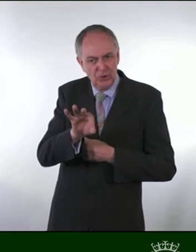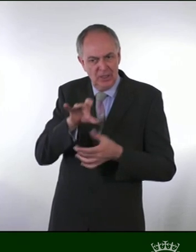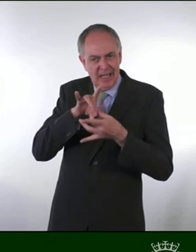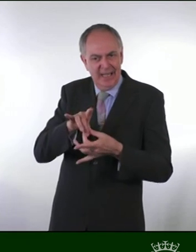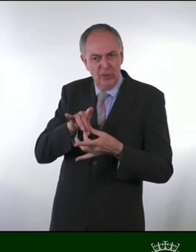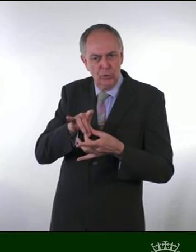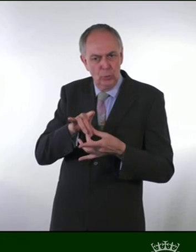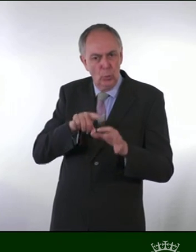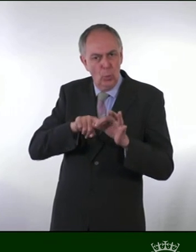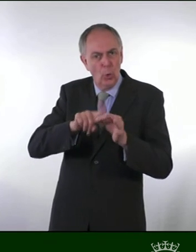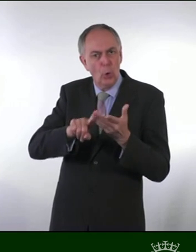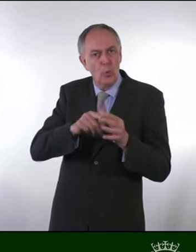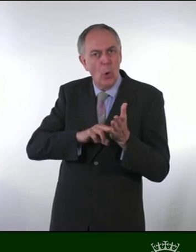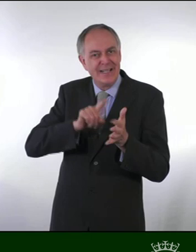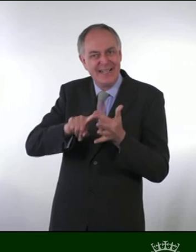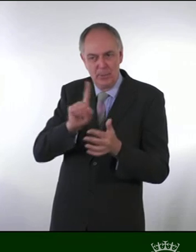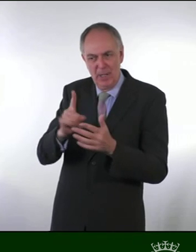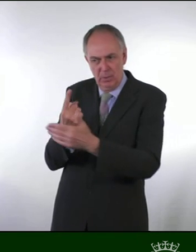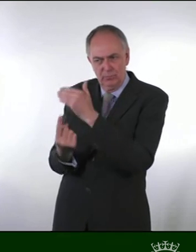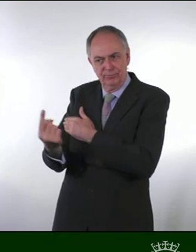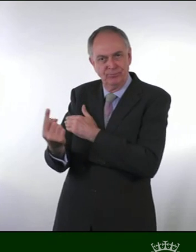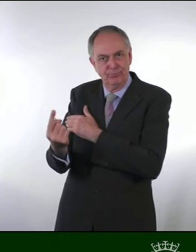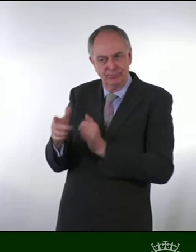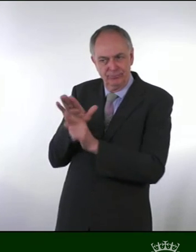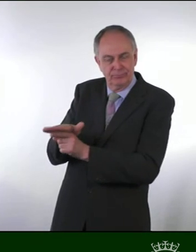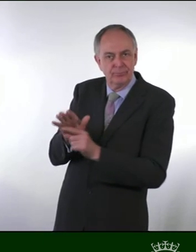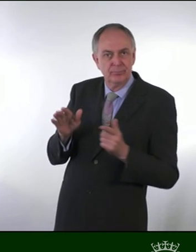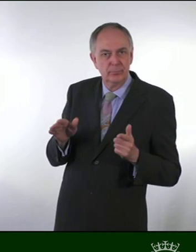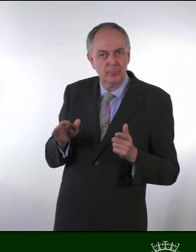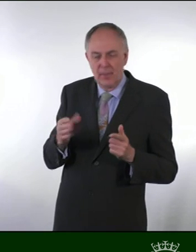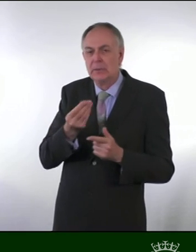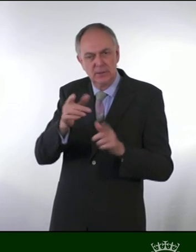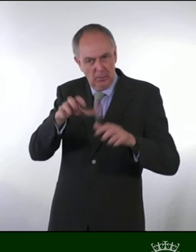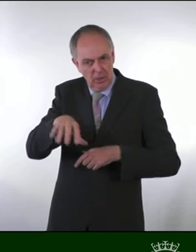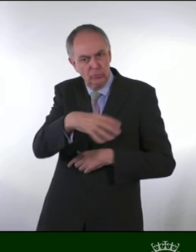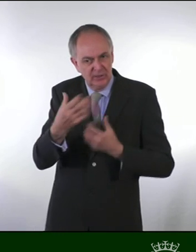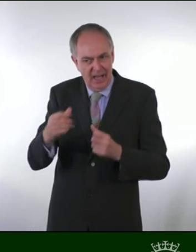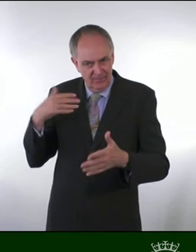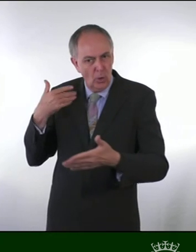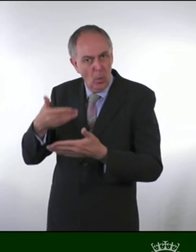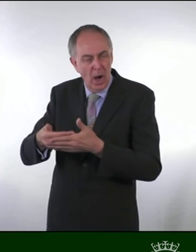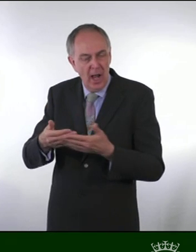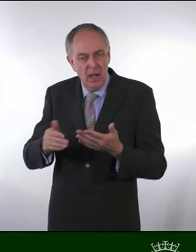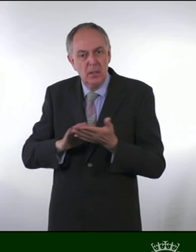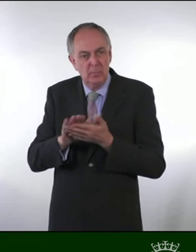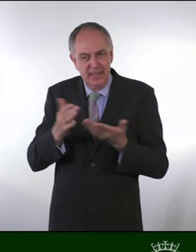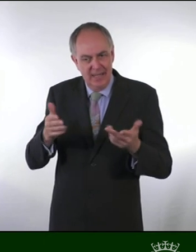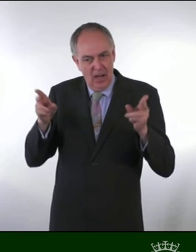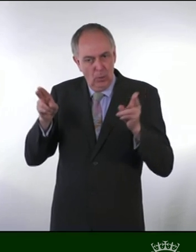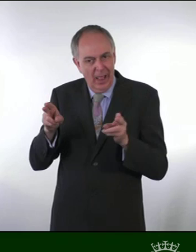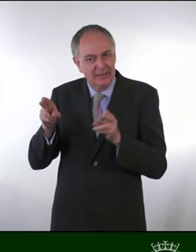Most European countries have had quarantine arrangements for quite a while now and are beginning to reduce them.